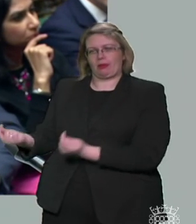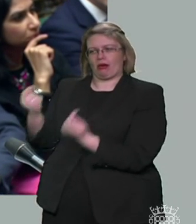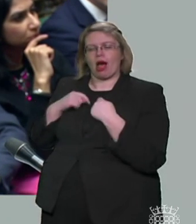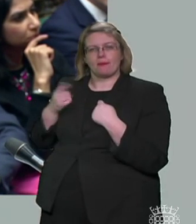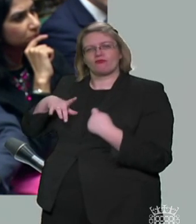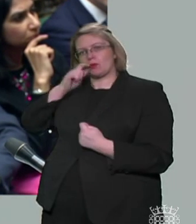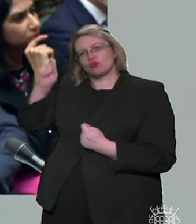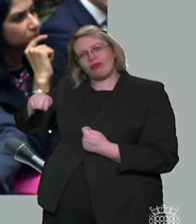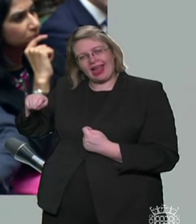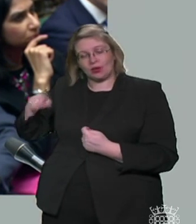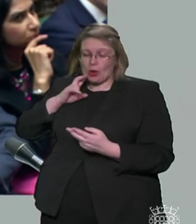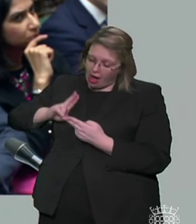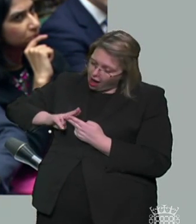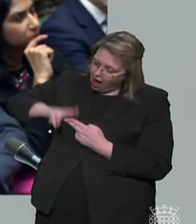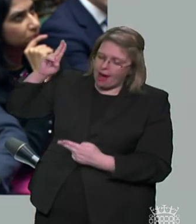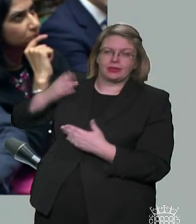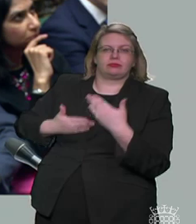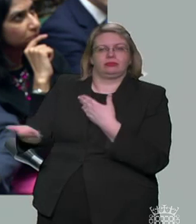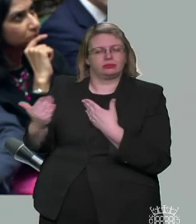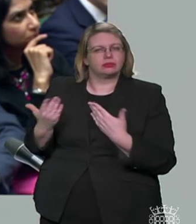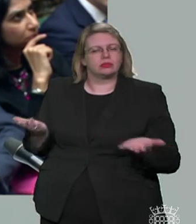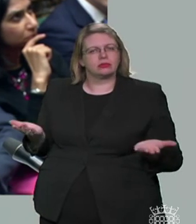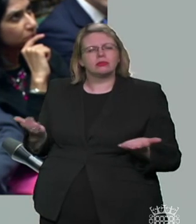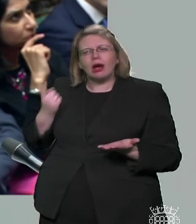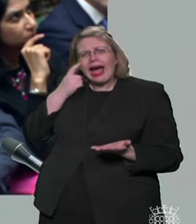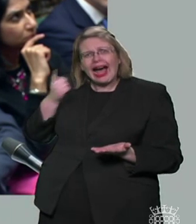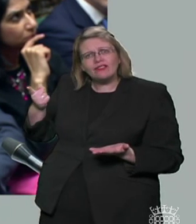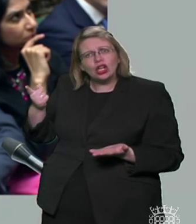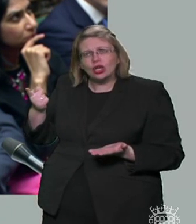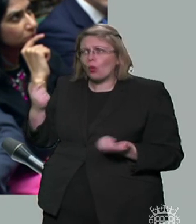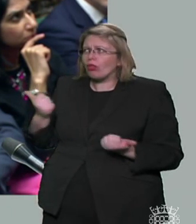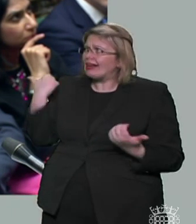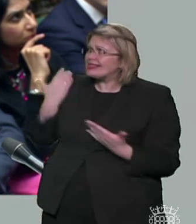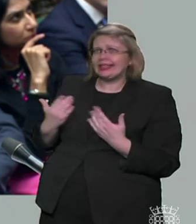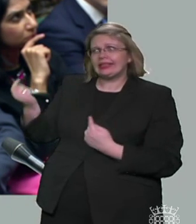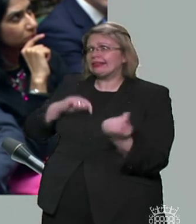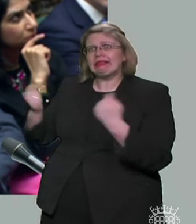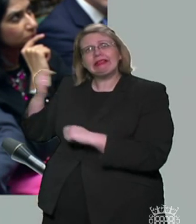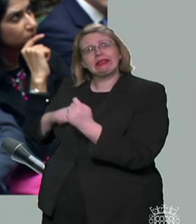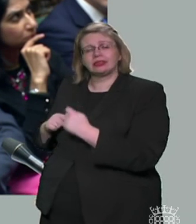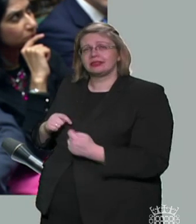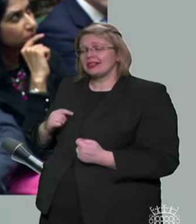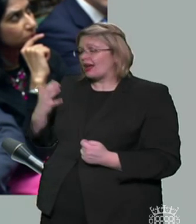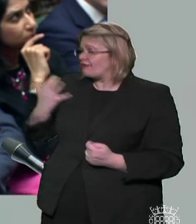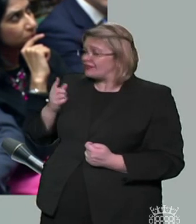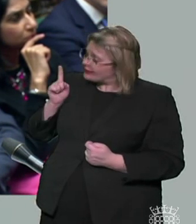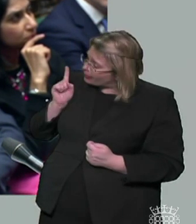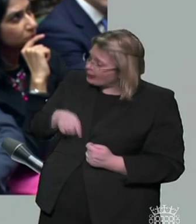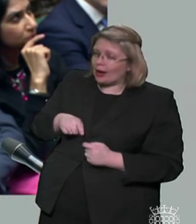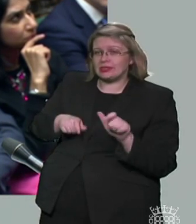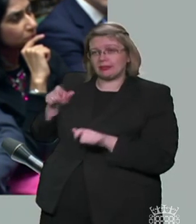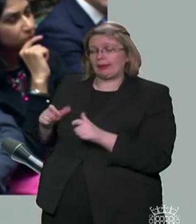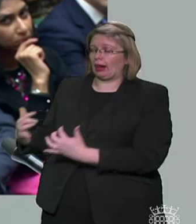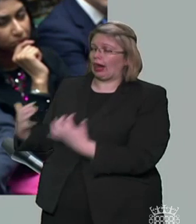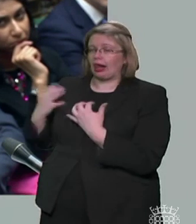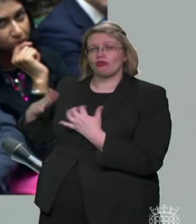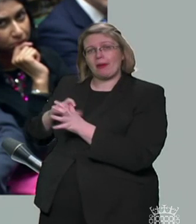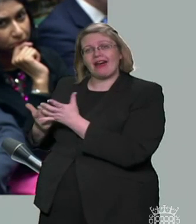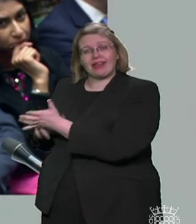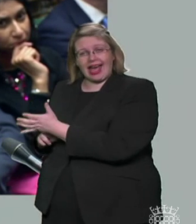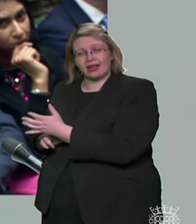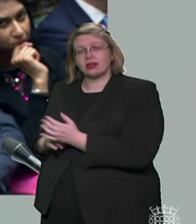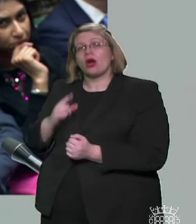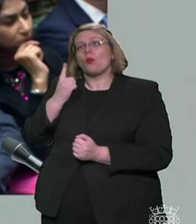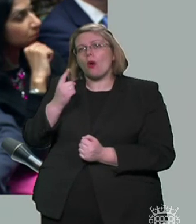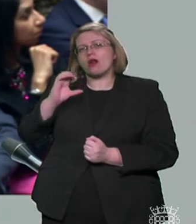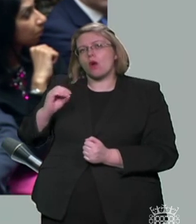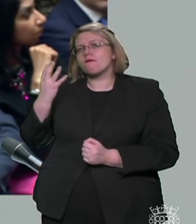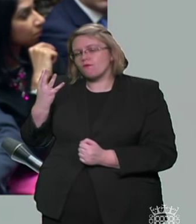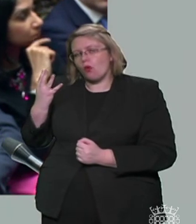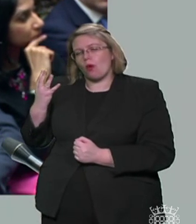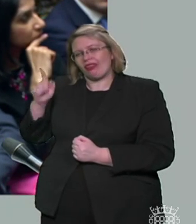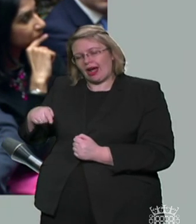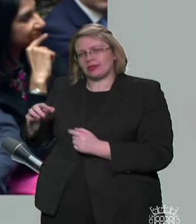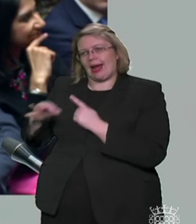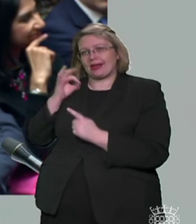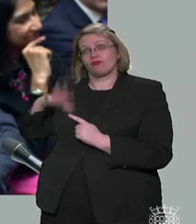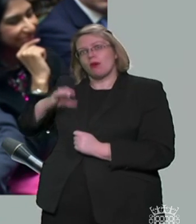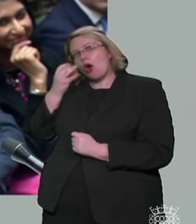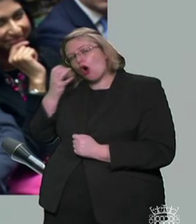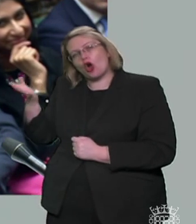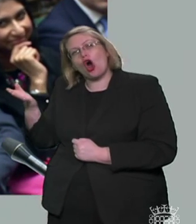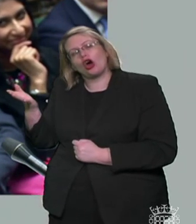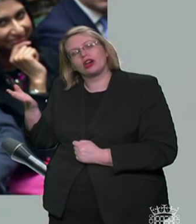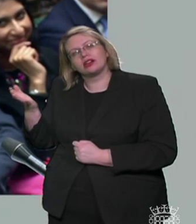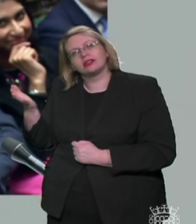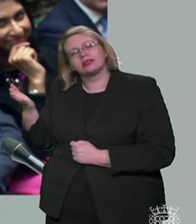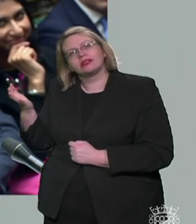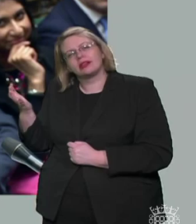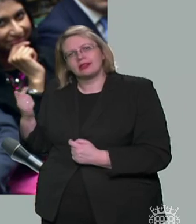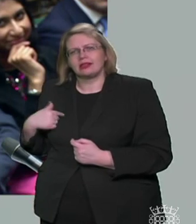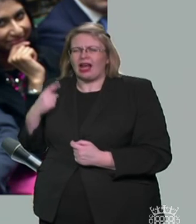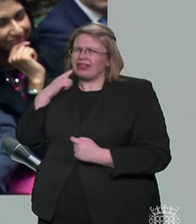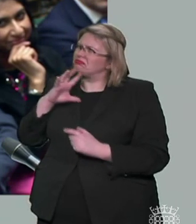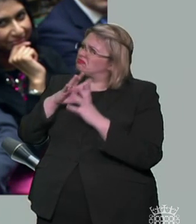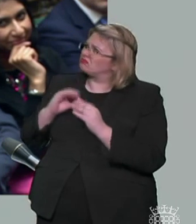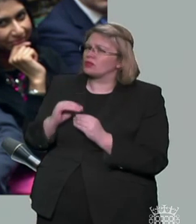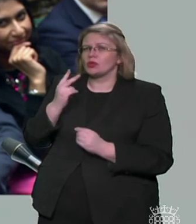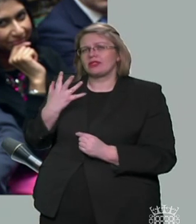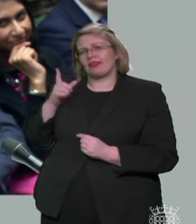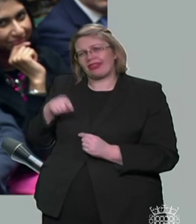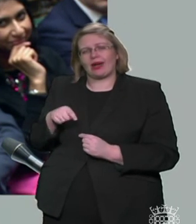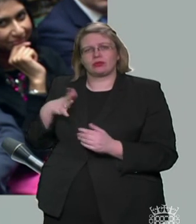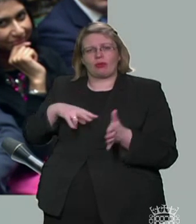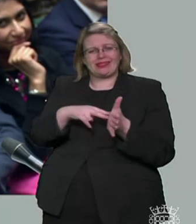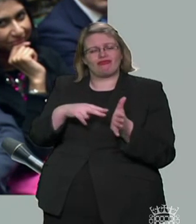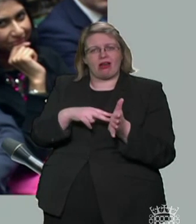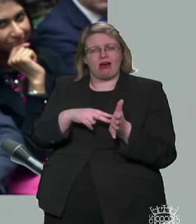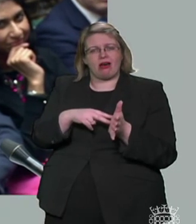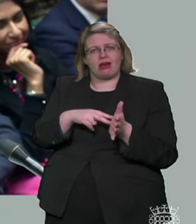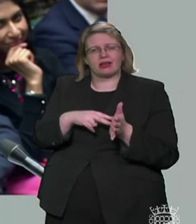That number will climb very sharply. Look at what we have done already—15,000 from Afghanistan, 104,000 applications from Hong Kong Chinese, and I think there were about 25,000 from Syria.